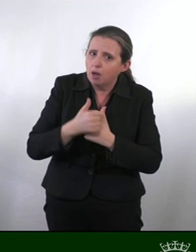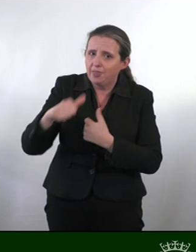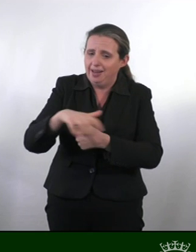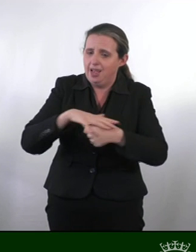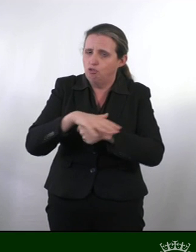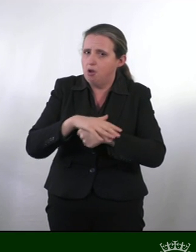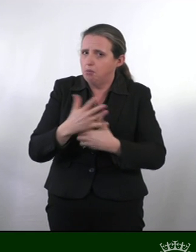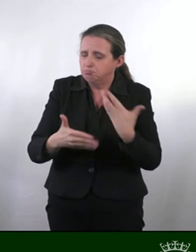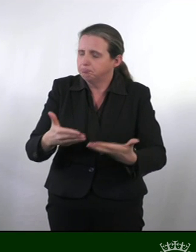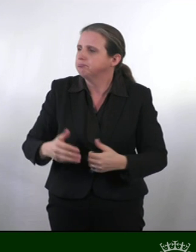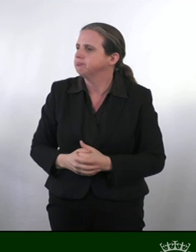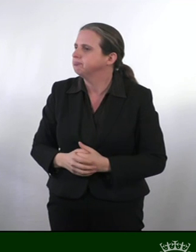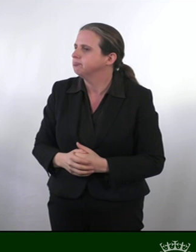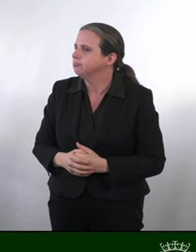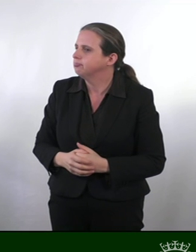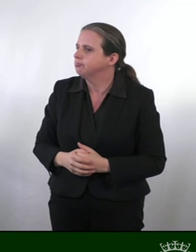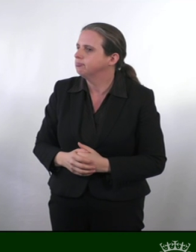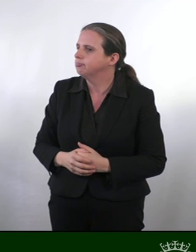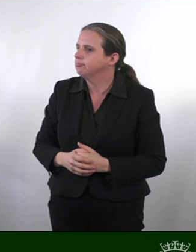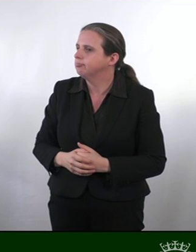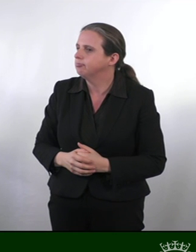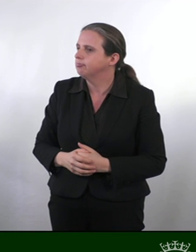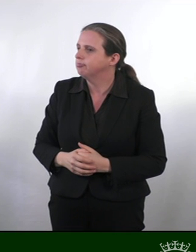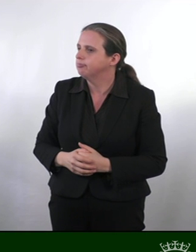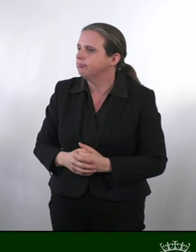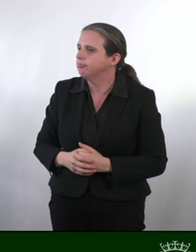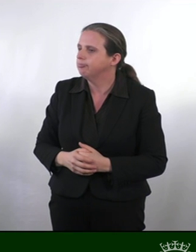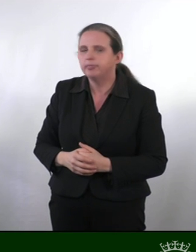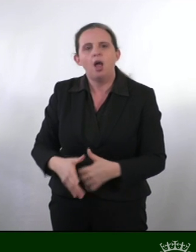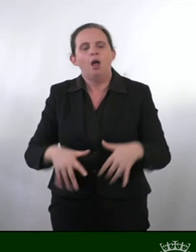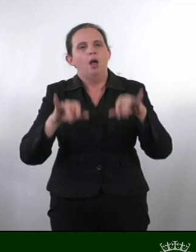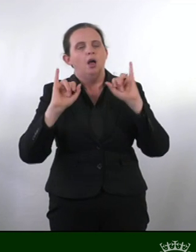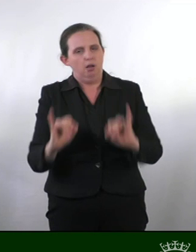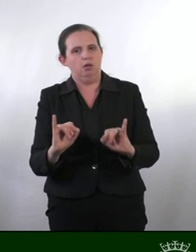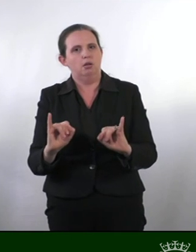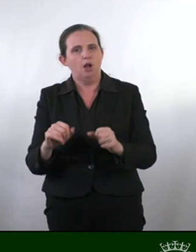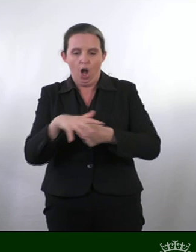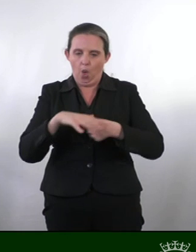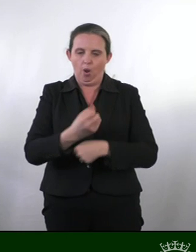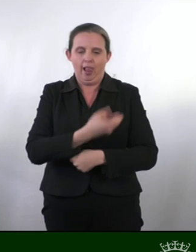Yes, indeed. How typical of Labour politicians locally to oppose what they call for nationally.